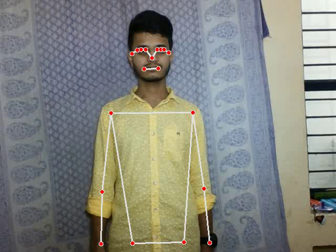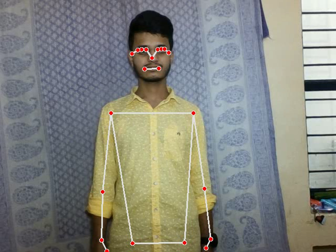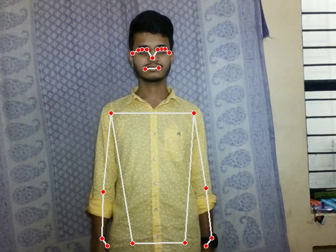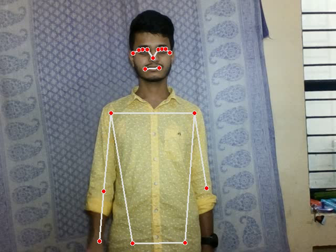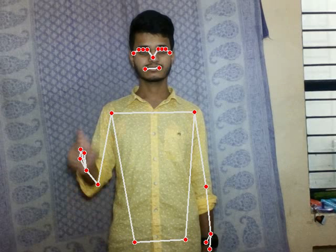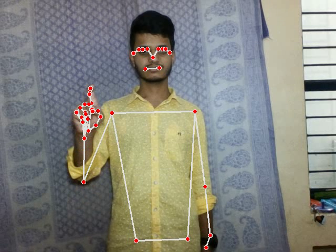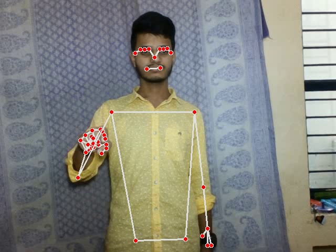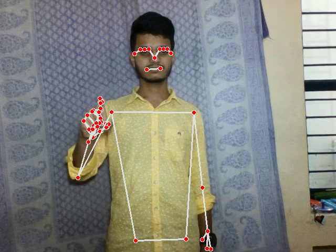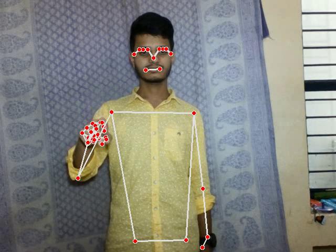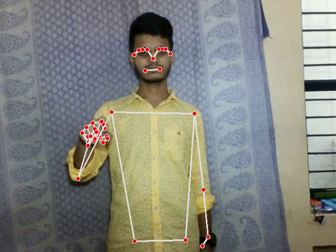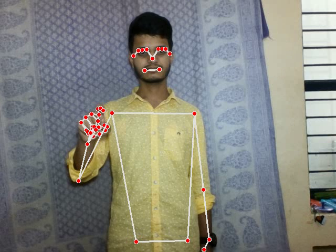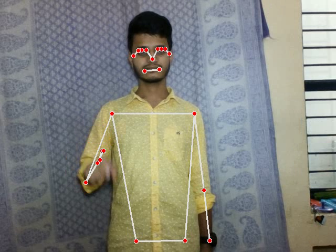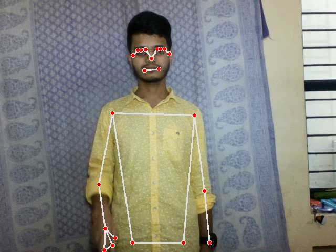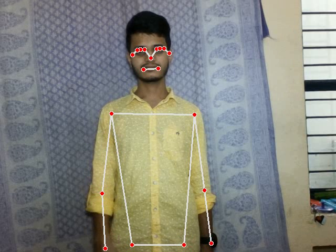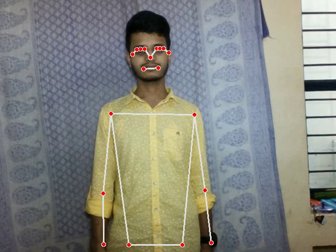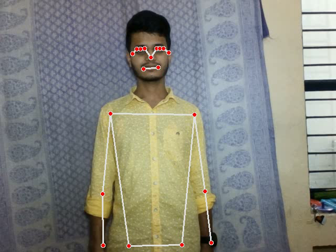need